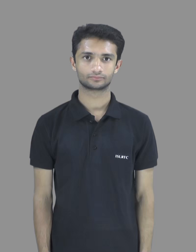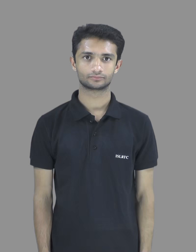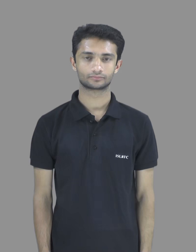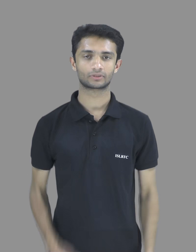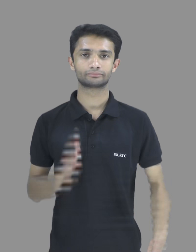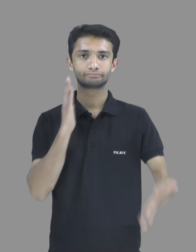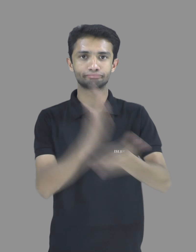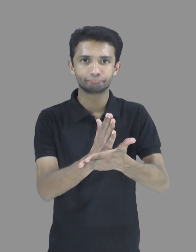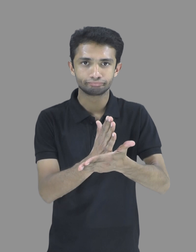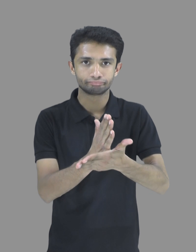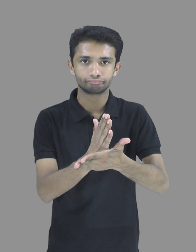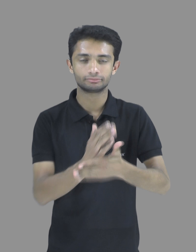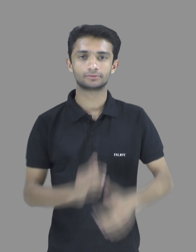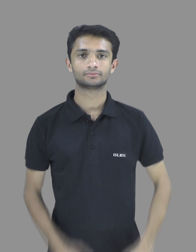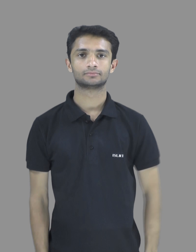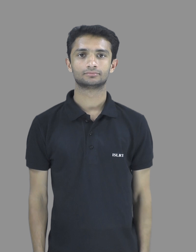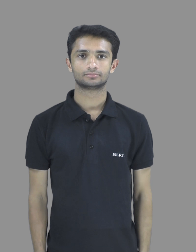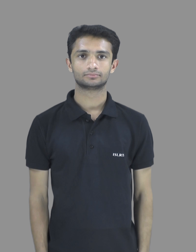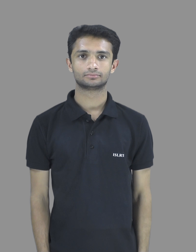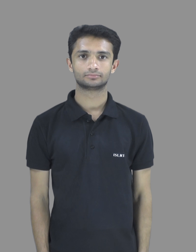Ban